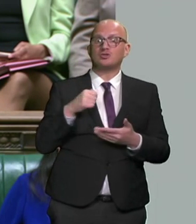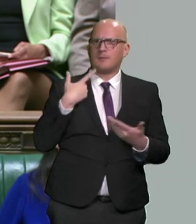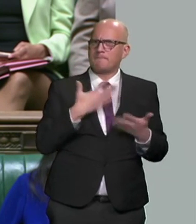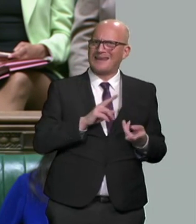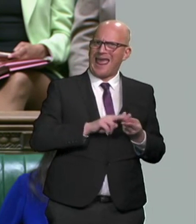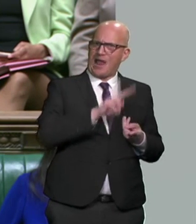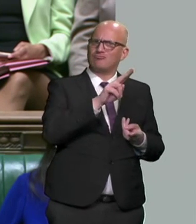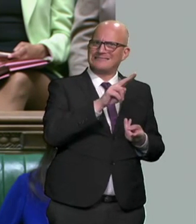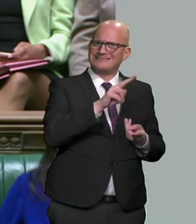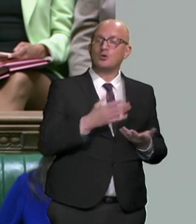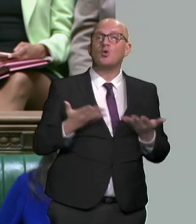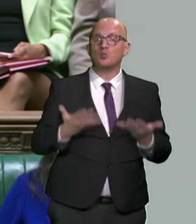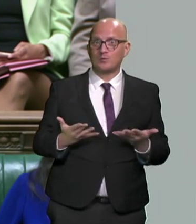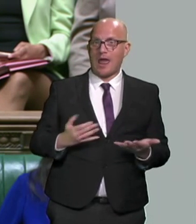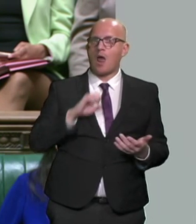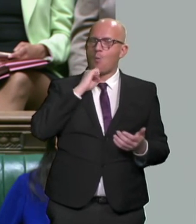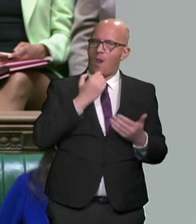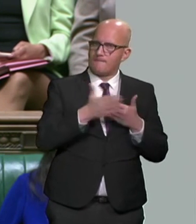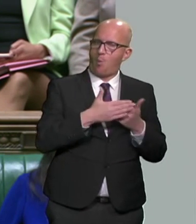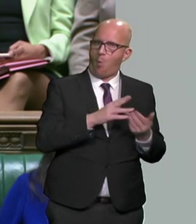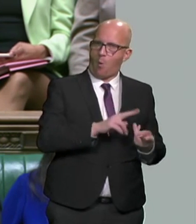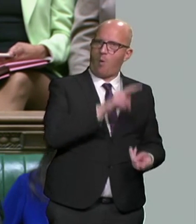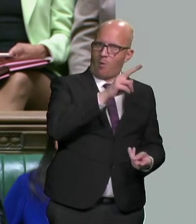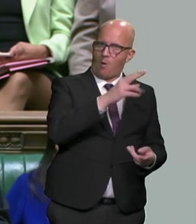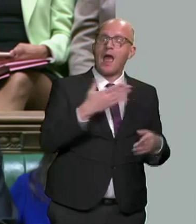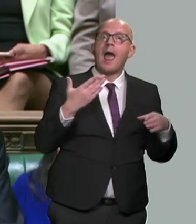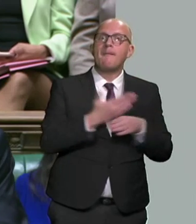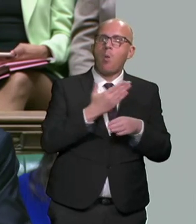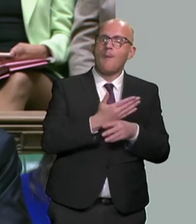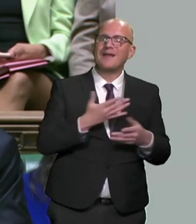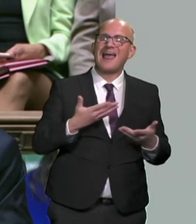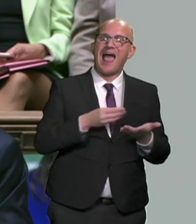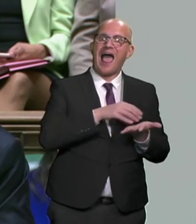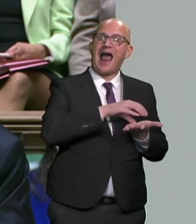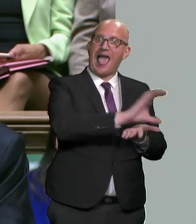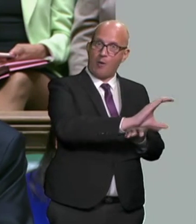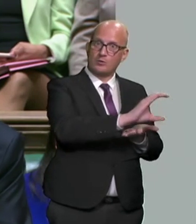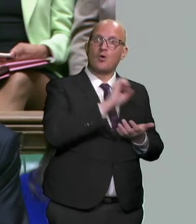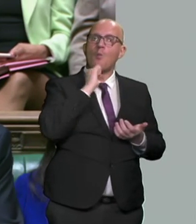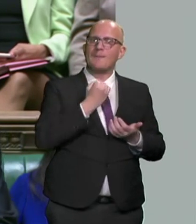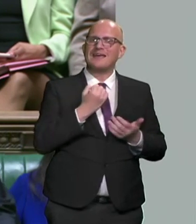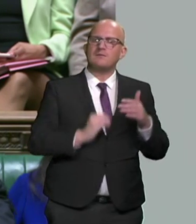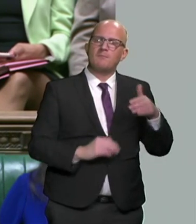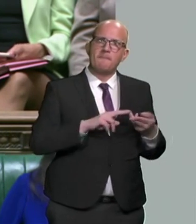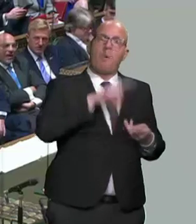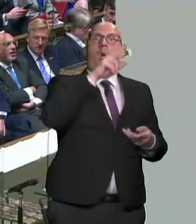Today, I am going further. From April, the employment allowance will increase to £5,000.